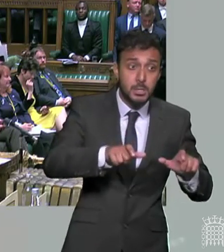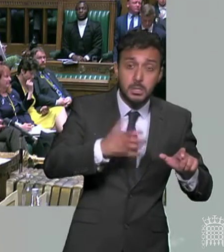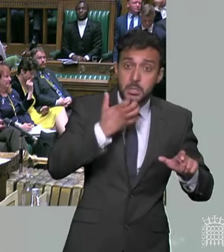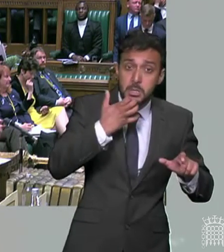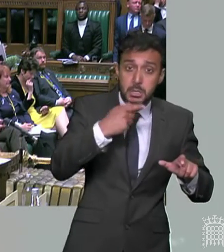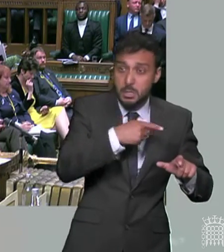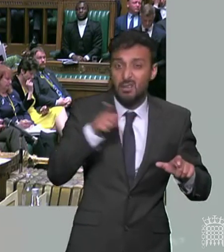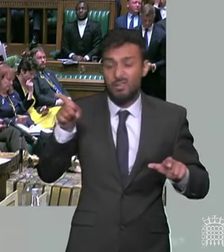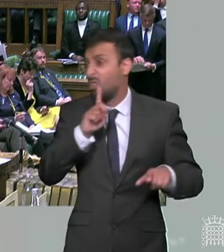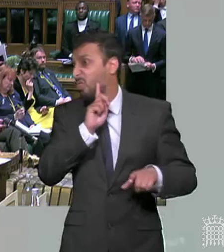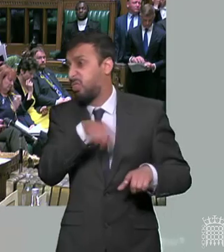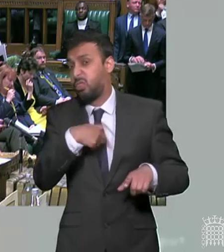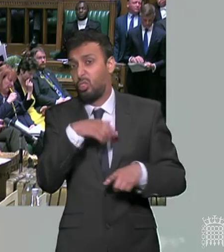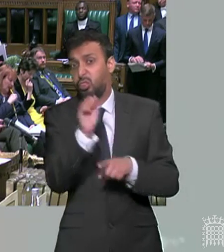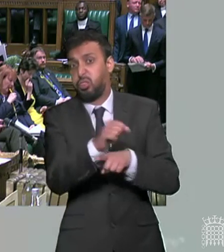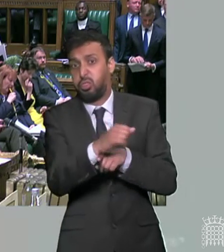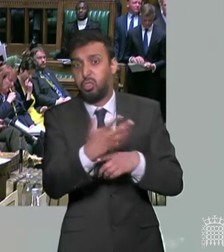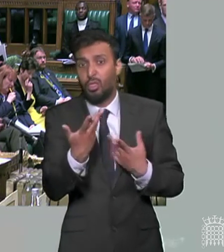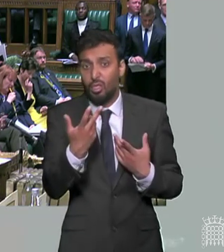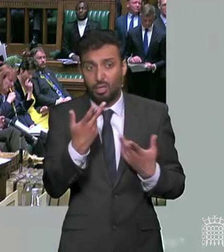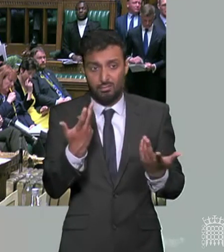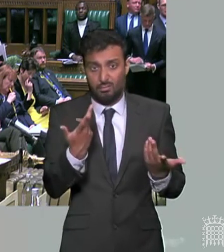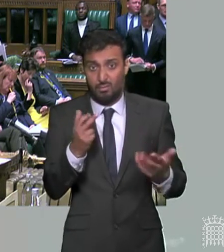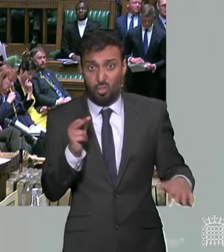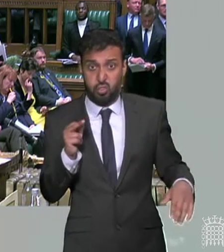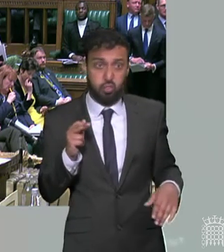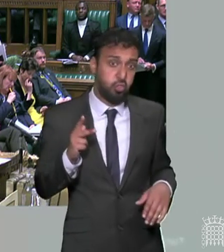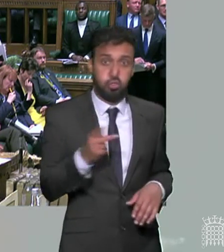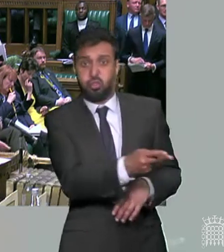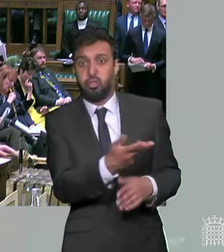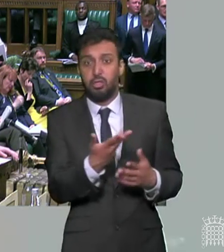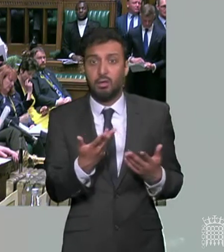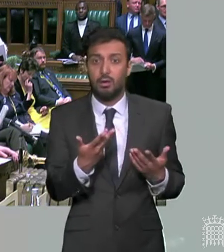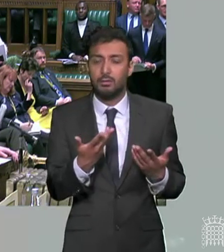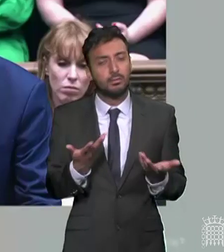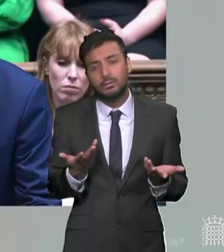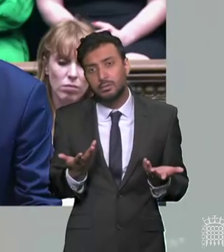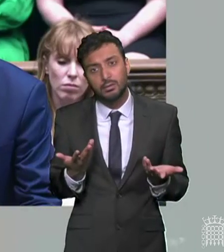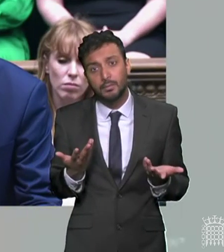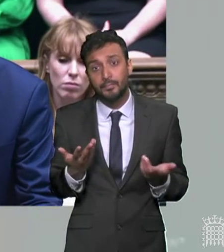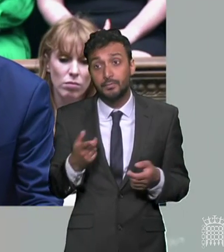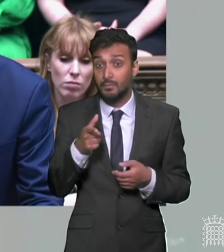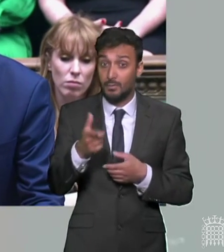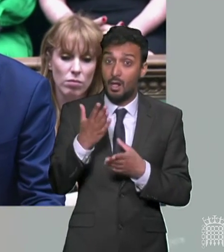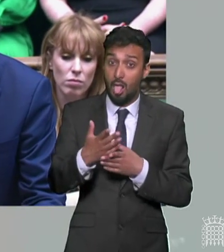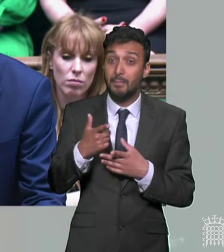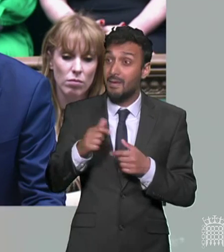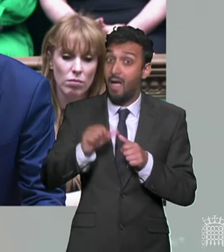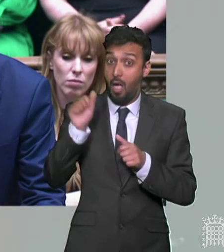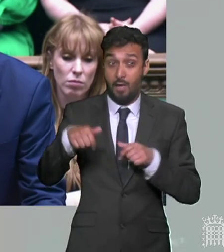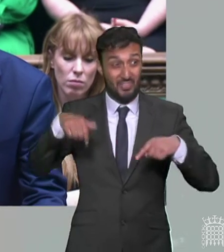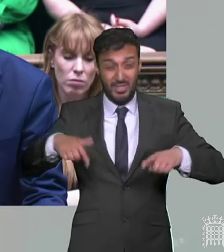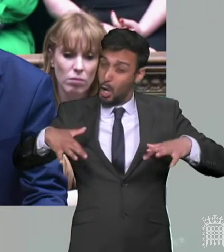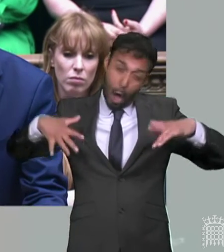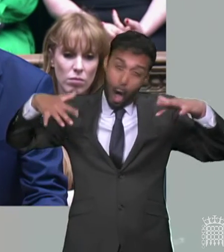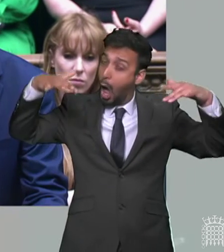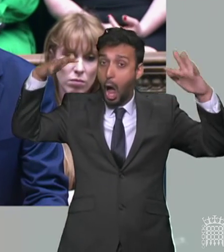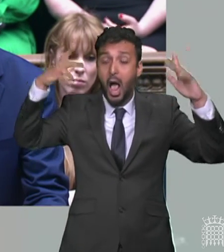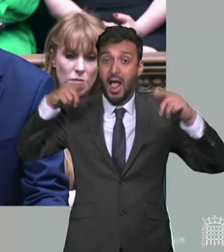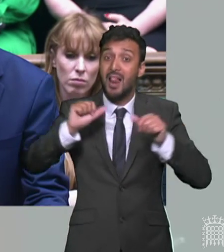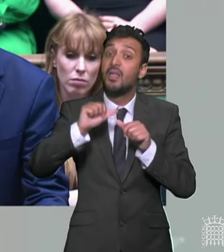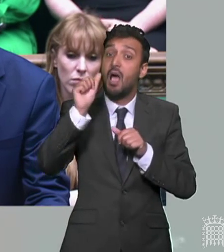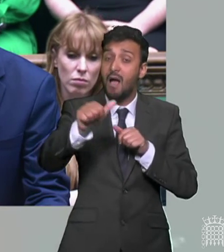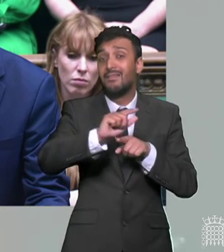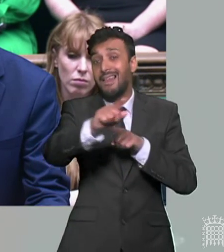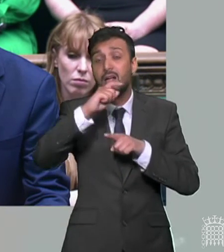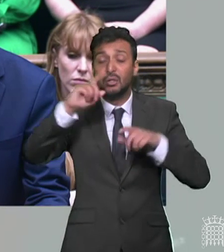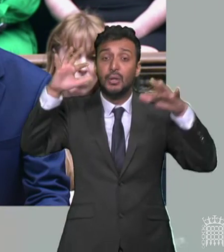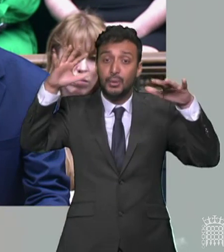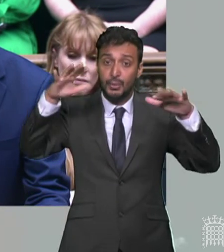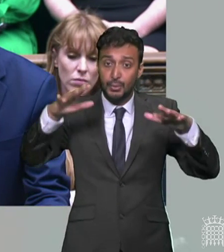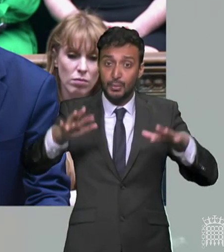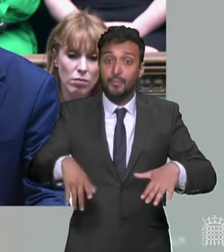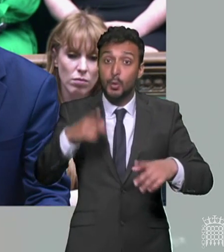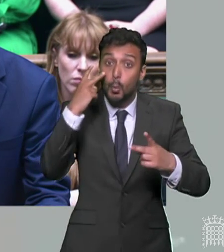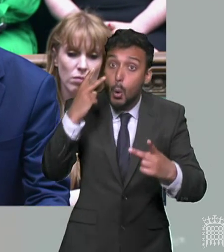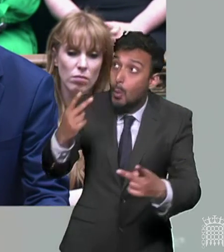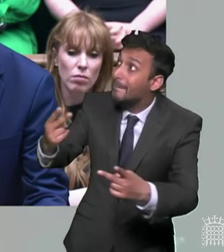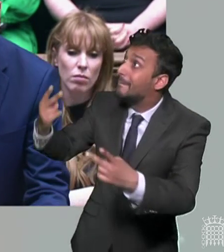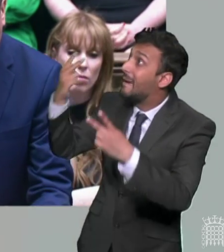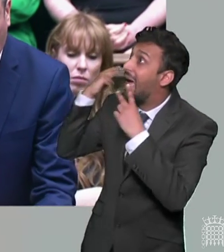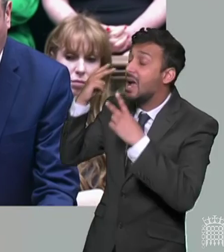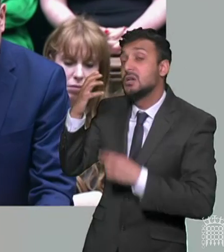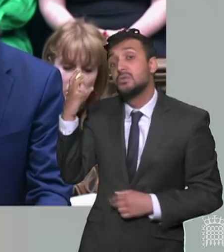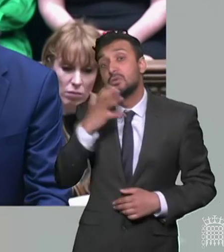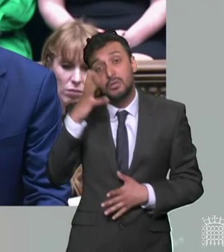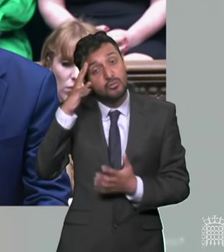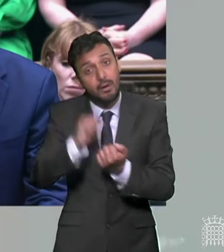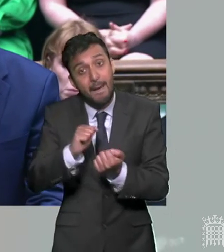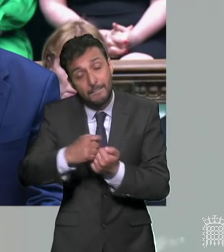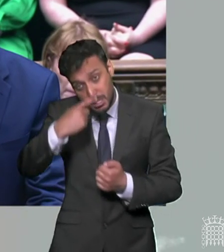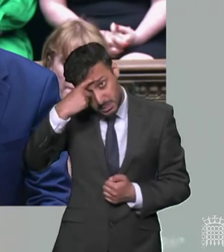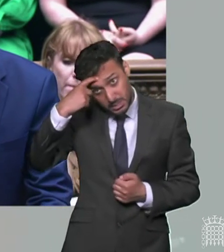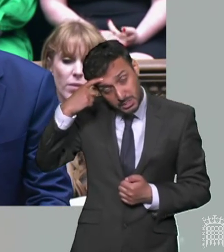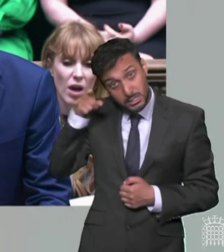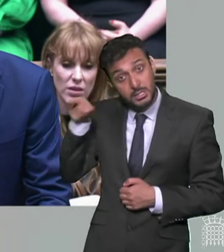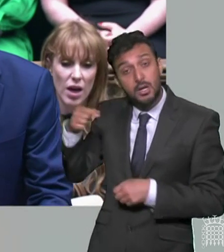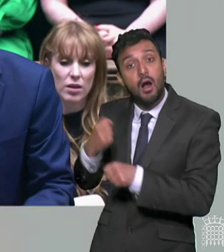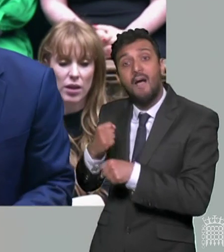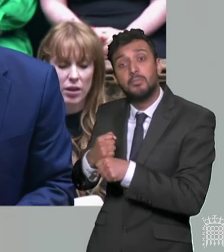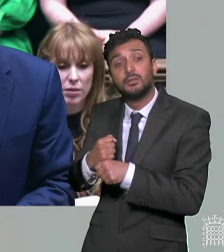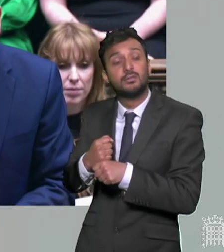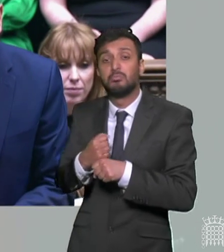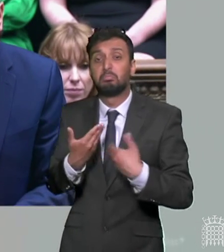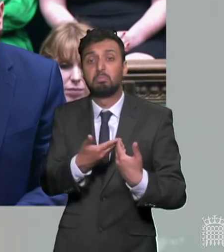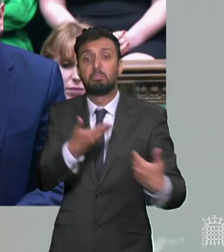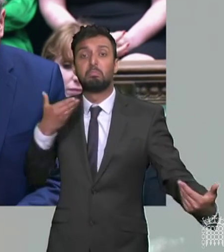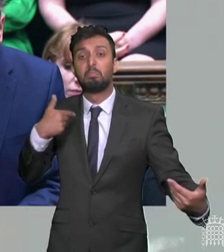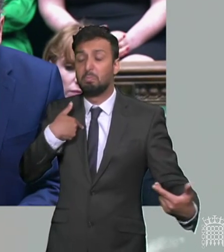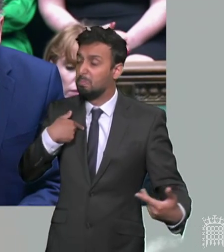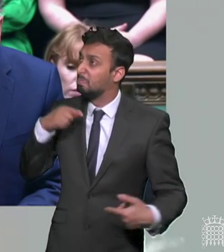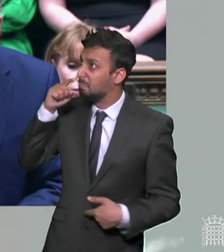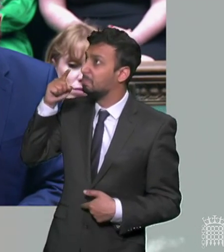When the dust settles and the anger subsides, this report will stand as a monument to the hubris and arrogance of a Government who believed it was one rule for them, and another rule for everyone else.